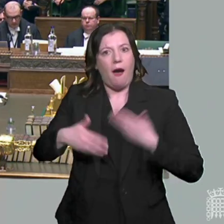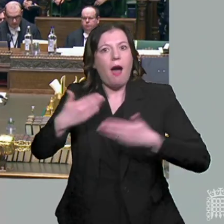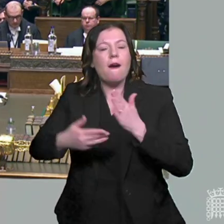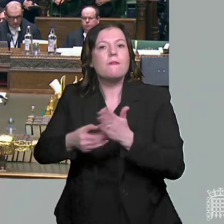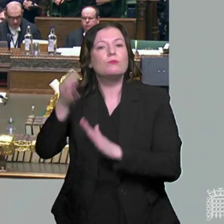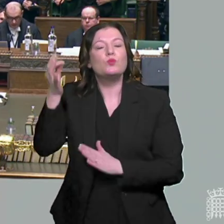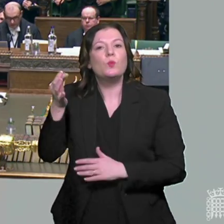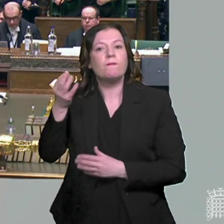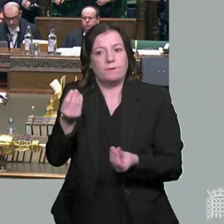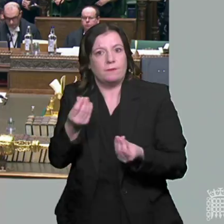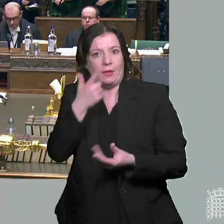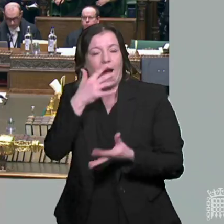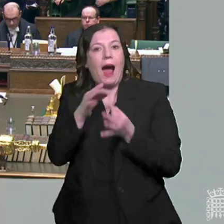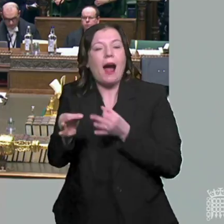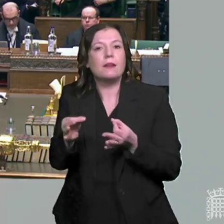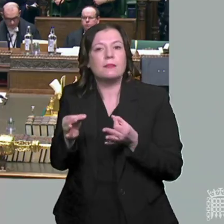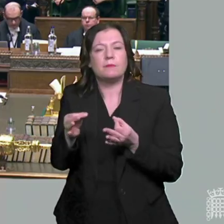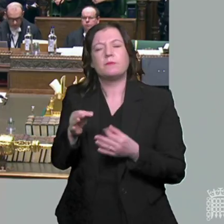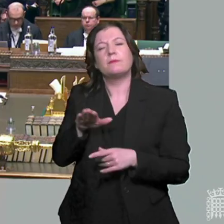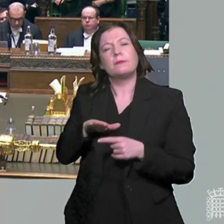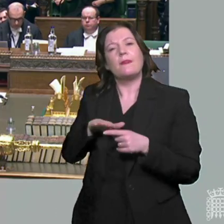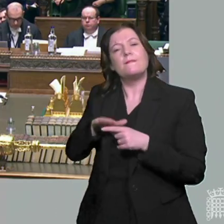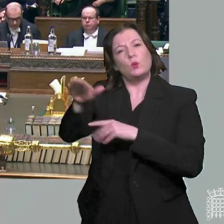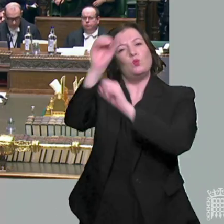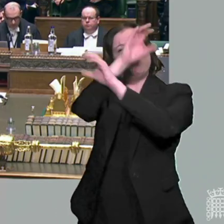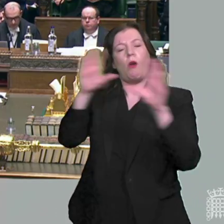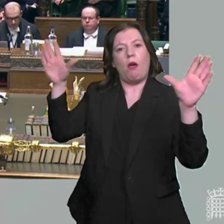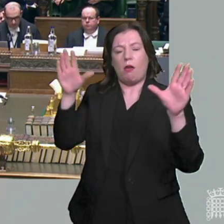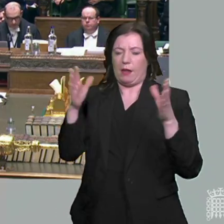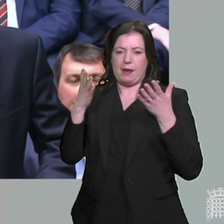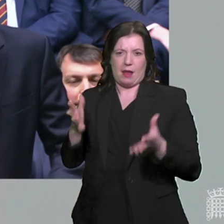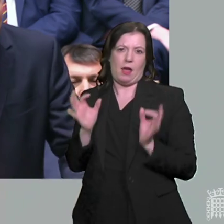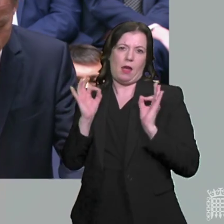Today, we face the future with extraordinary potential.